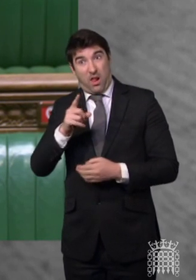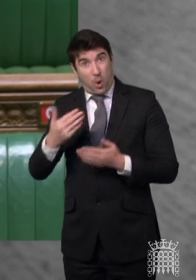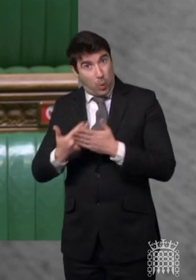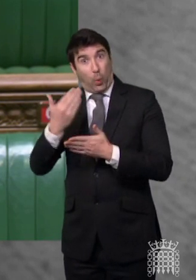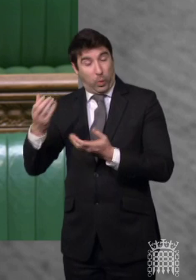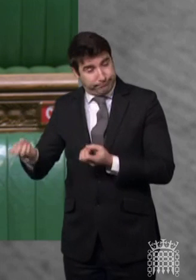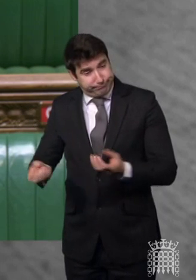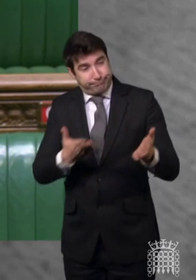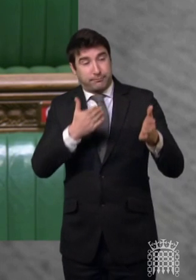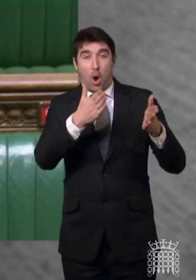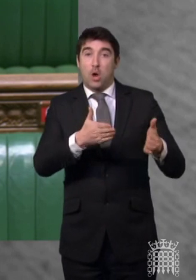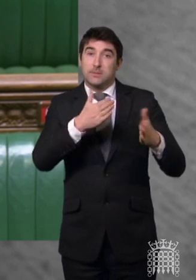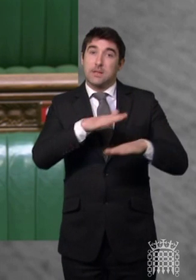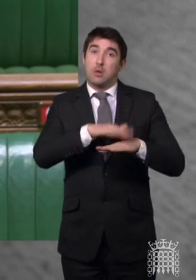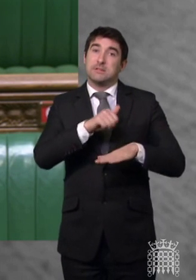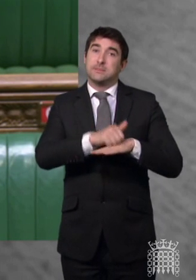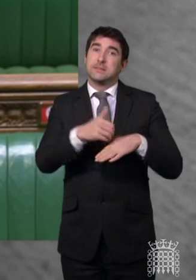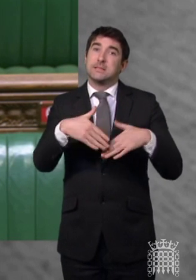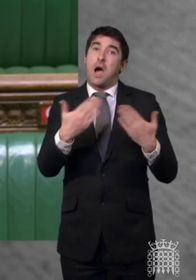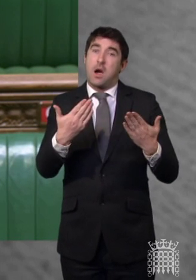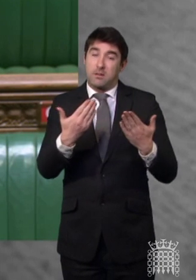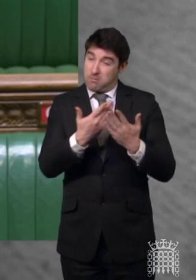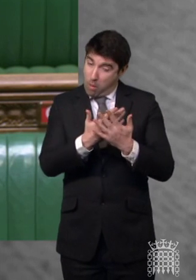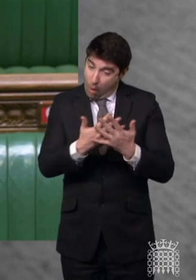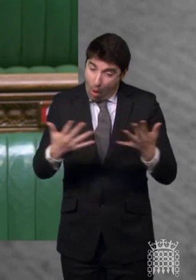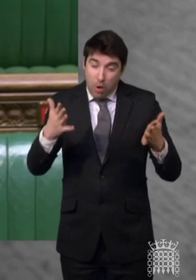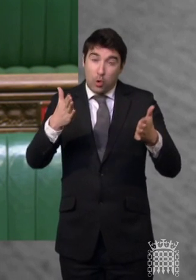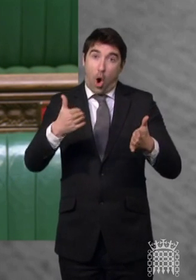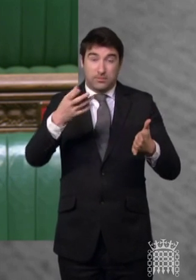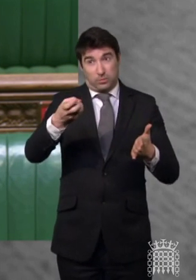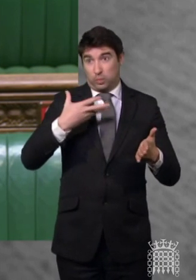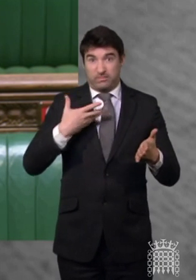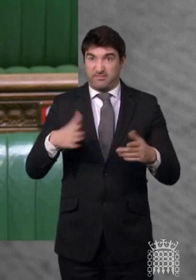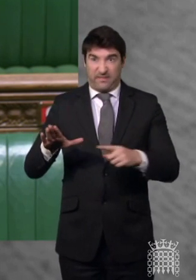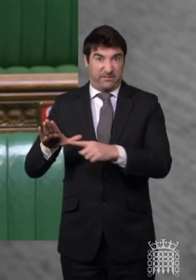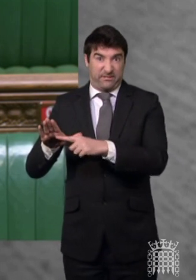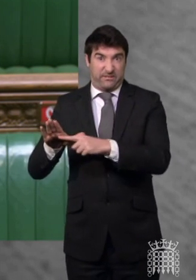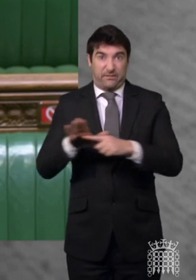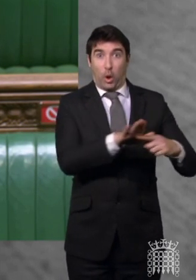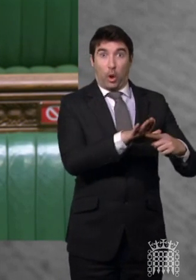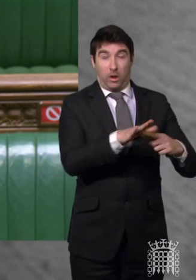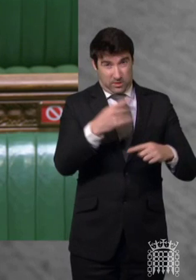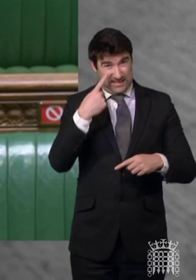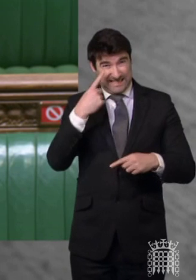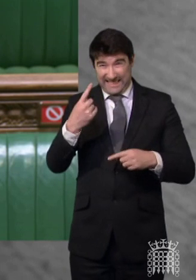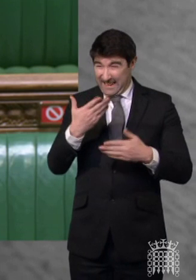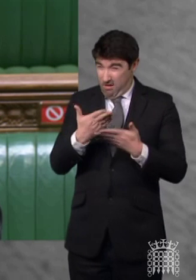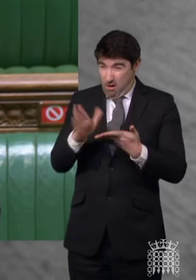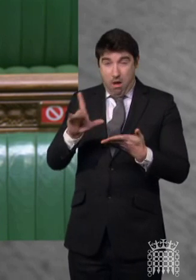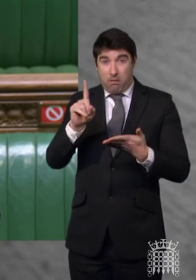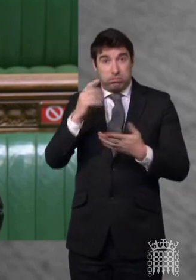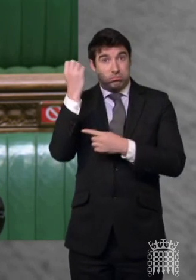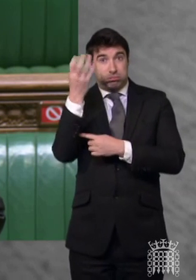Hospitals are close to or at surge capacity. We see ambulances queuing up outside hospitals because there are not enough beds for patients.